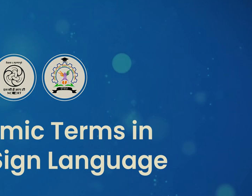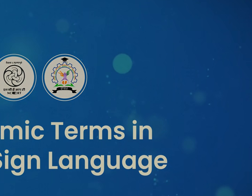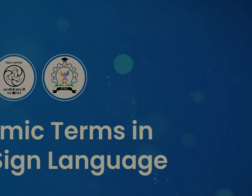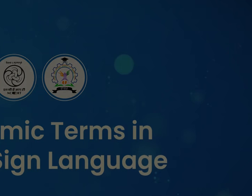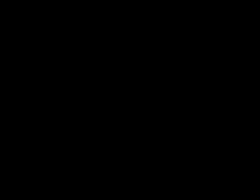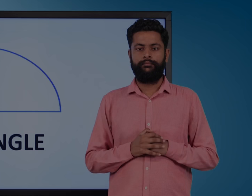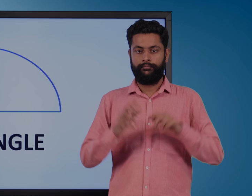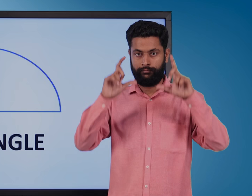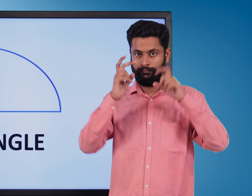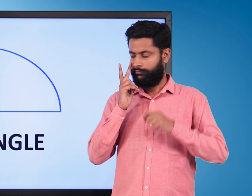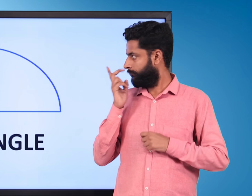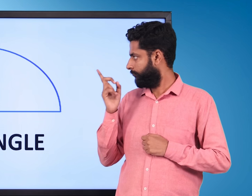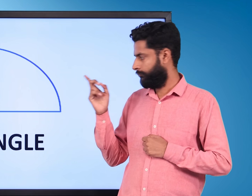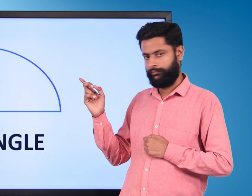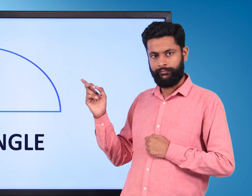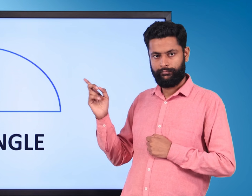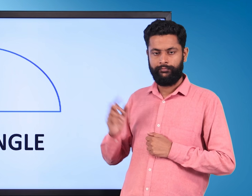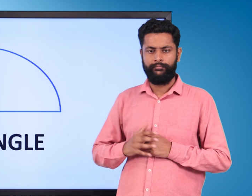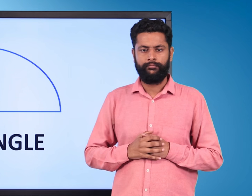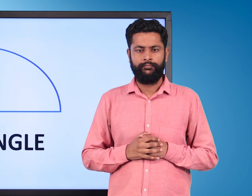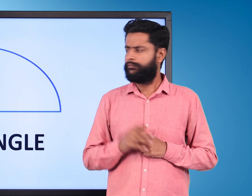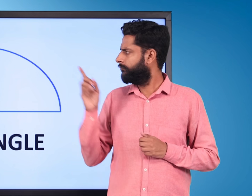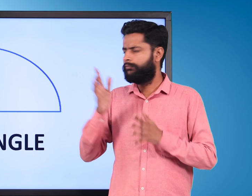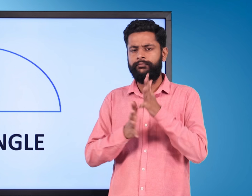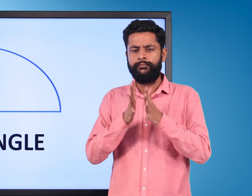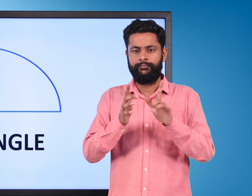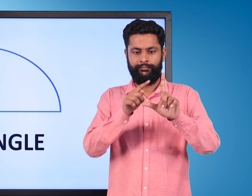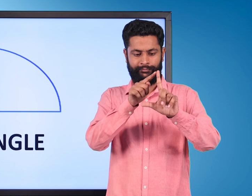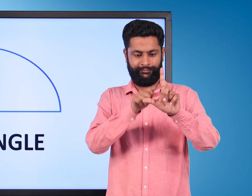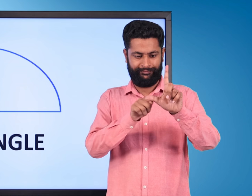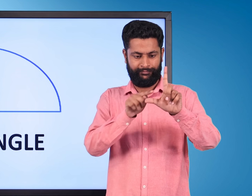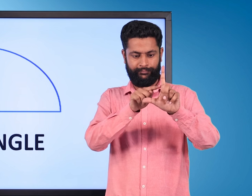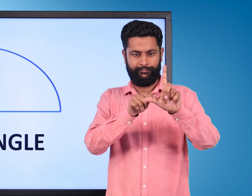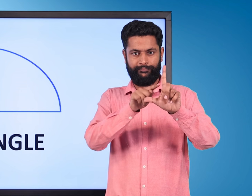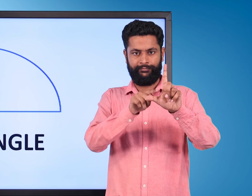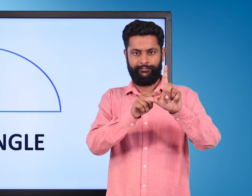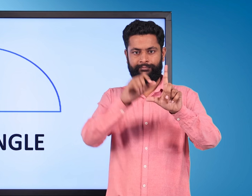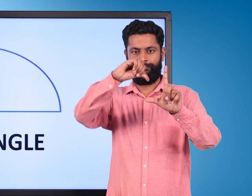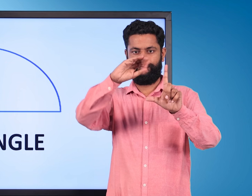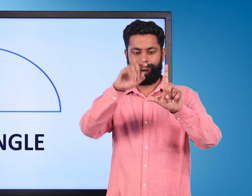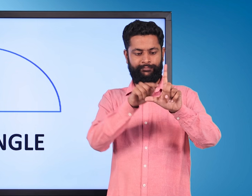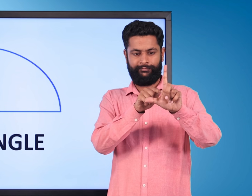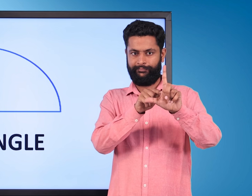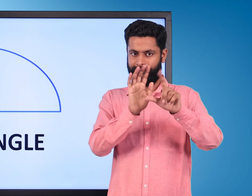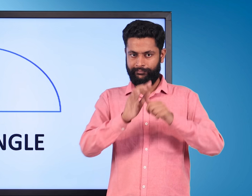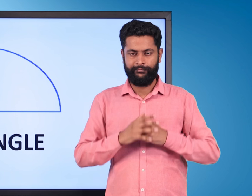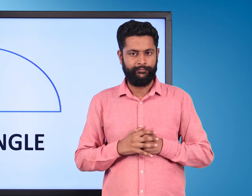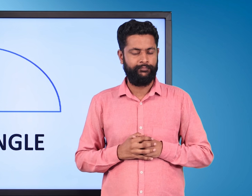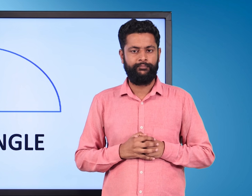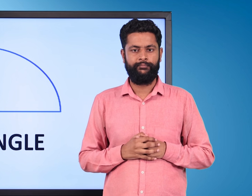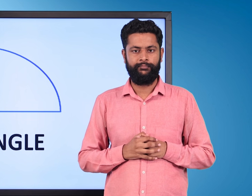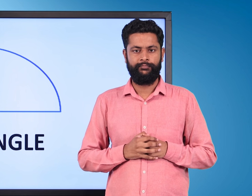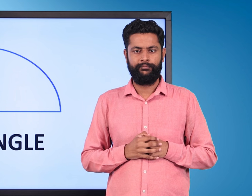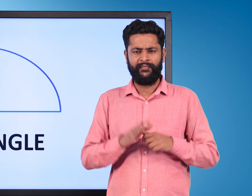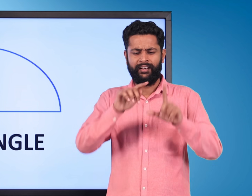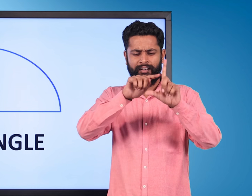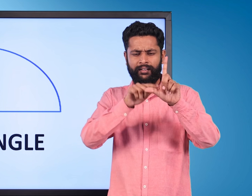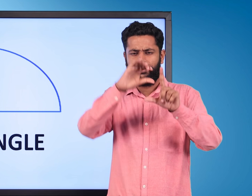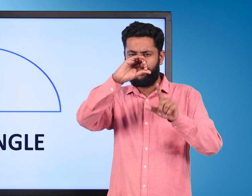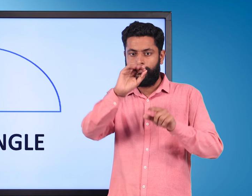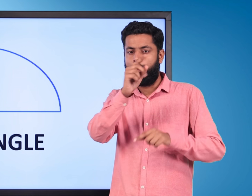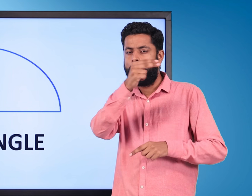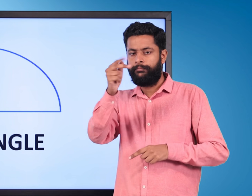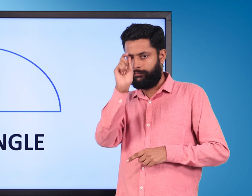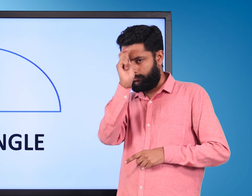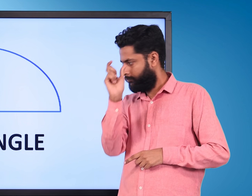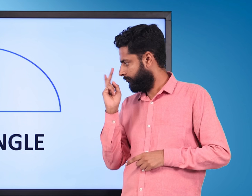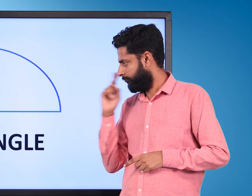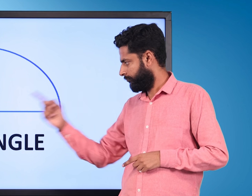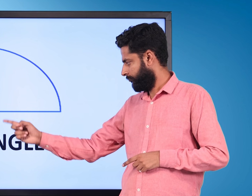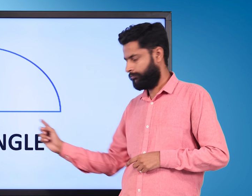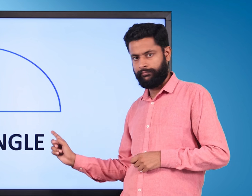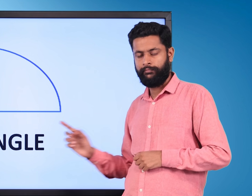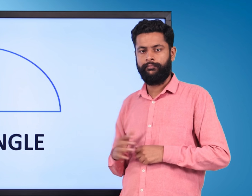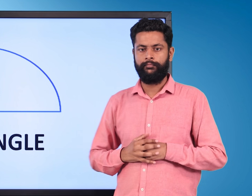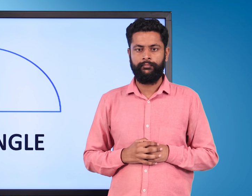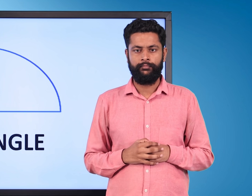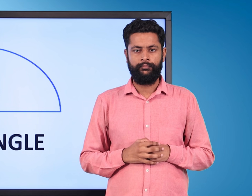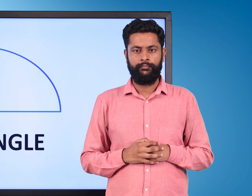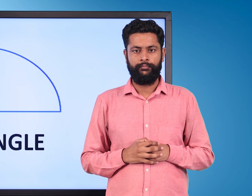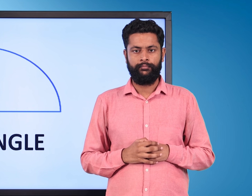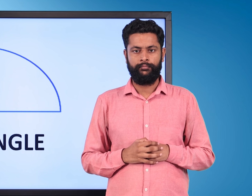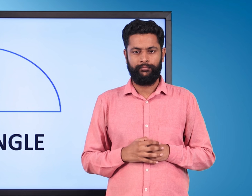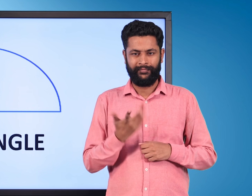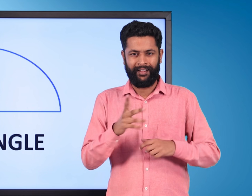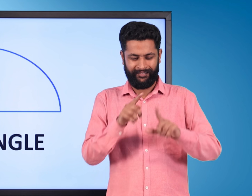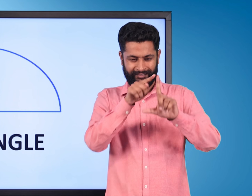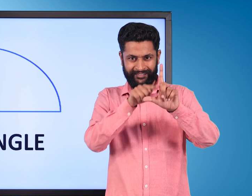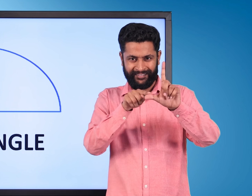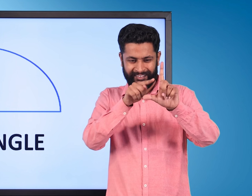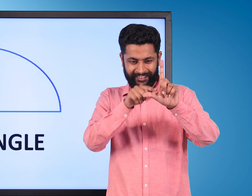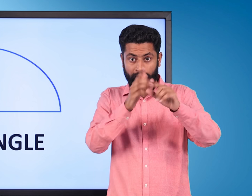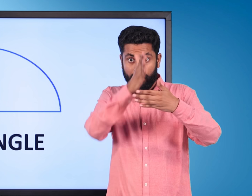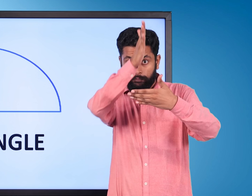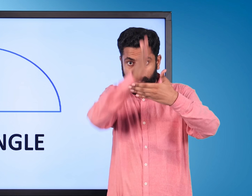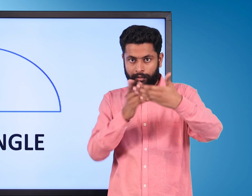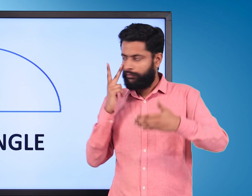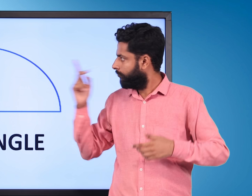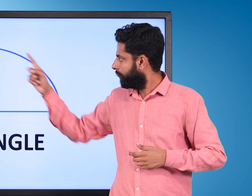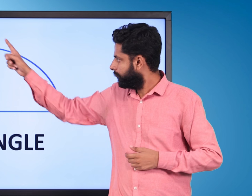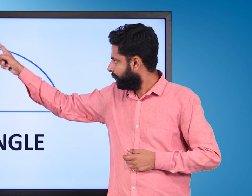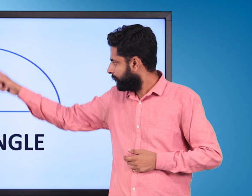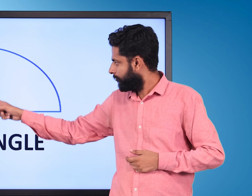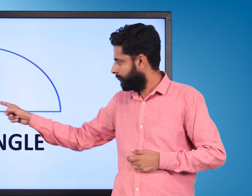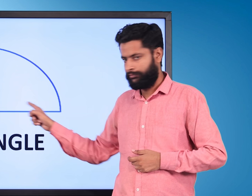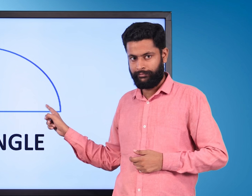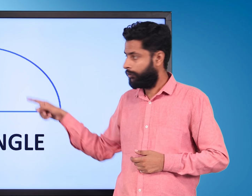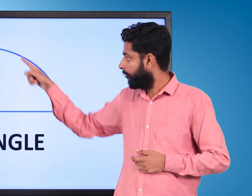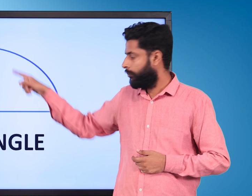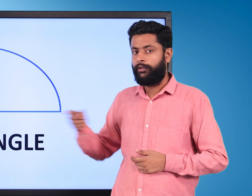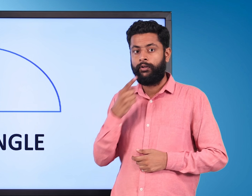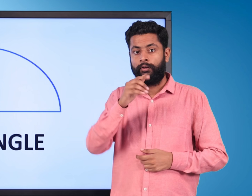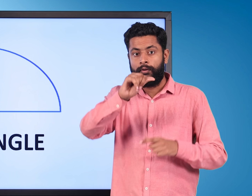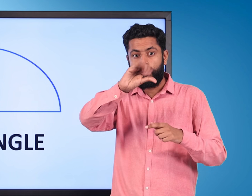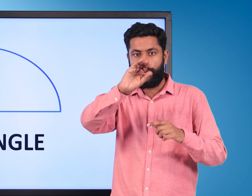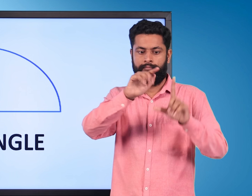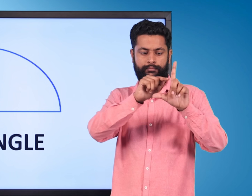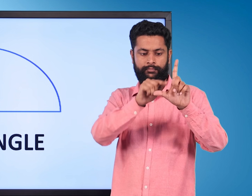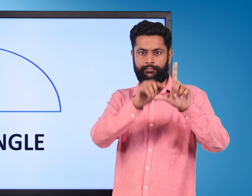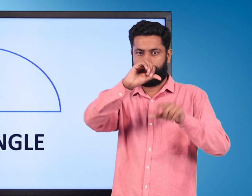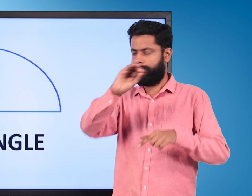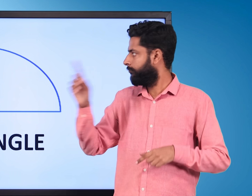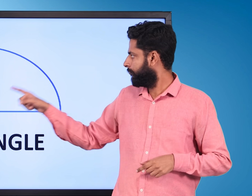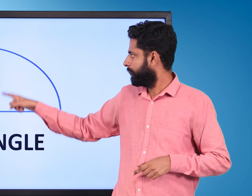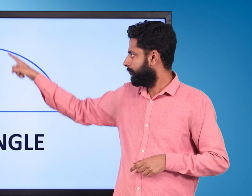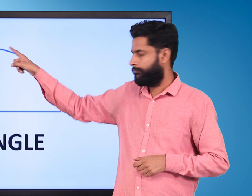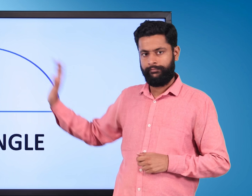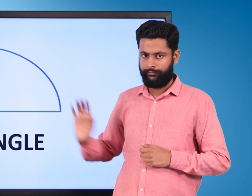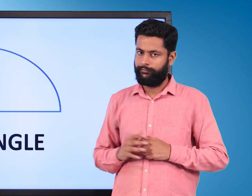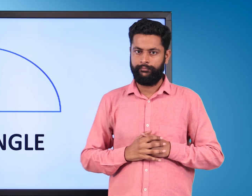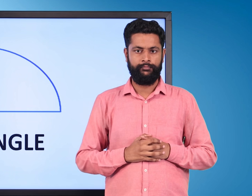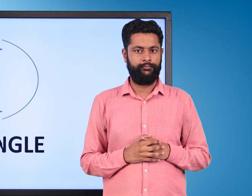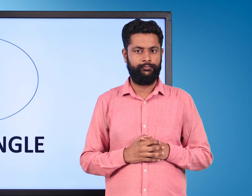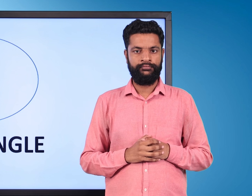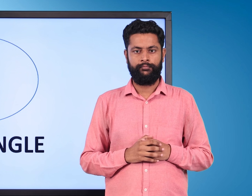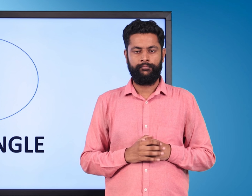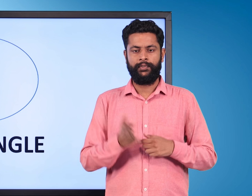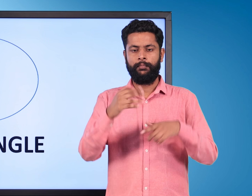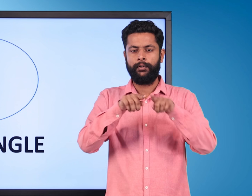This sign means right angle. A right angle is ¼ revolution, i.e. 90 degrees.